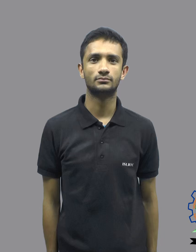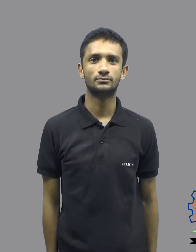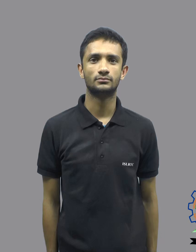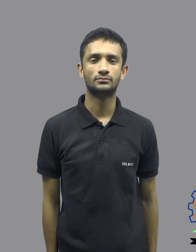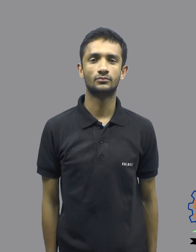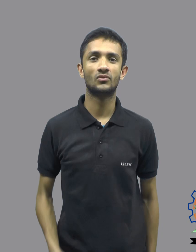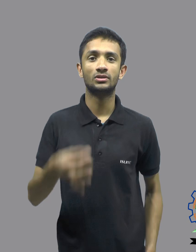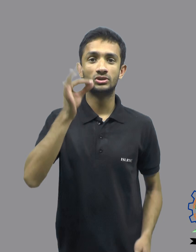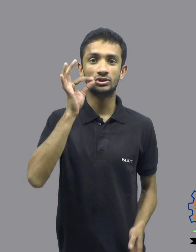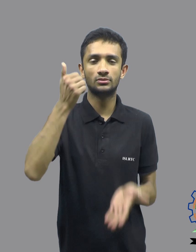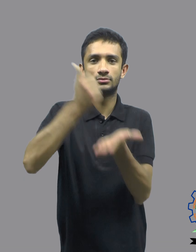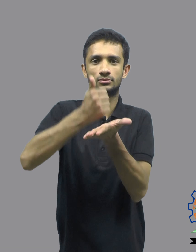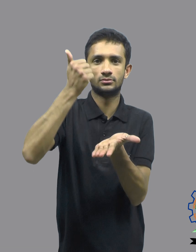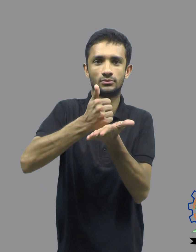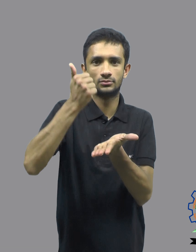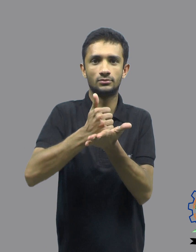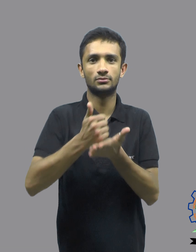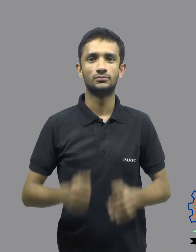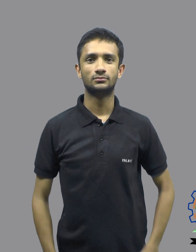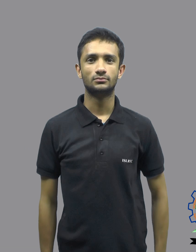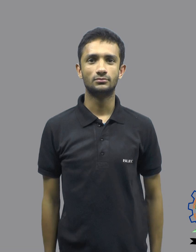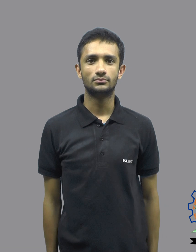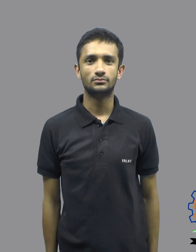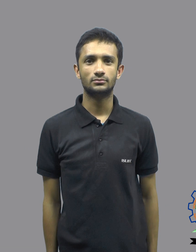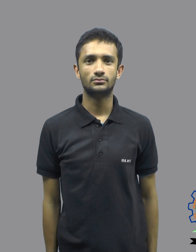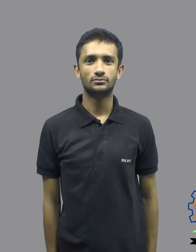Ginger